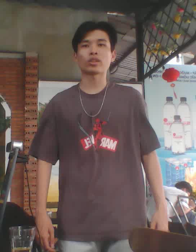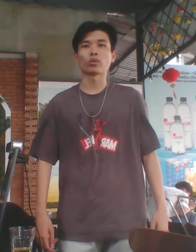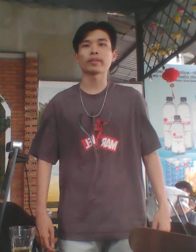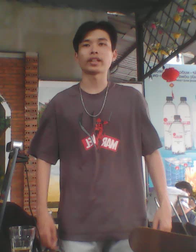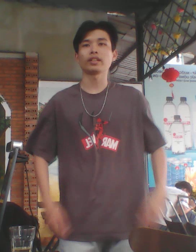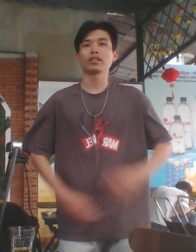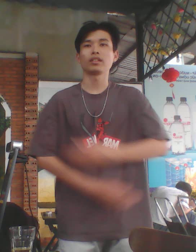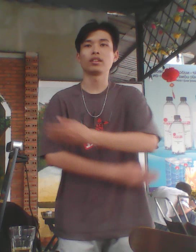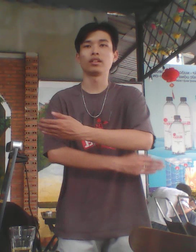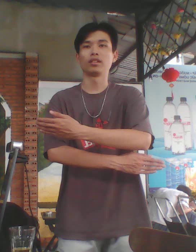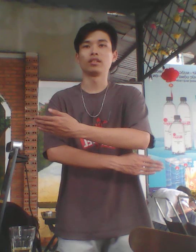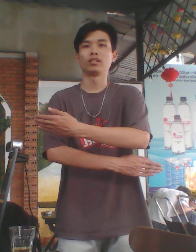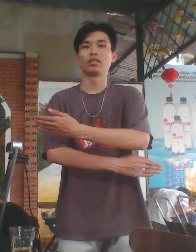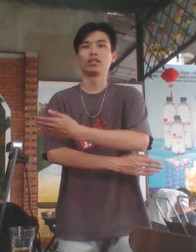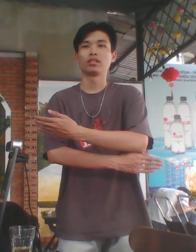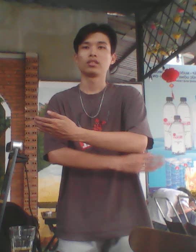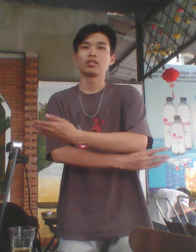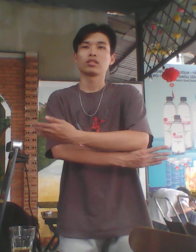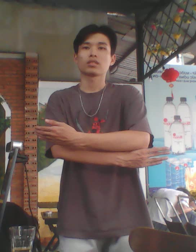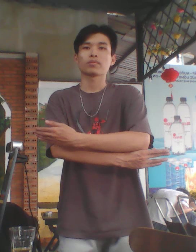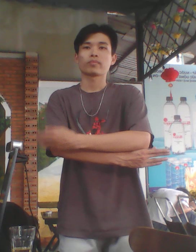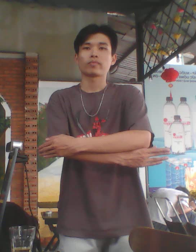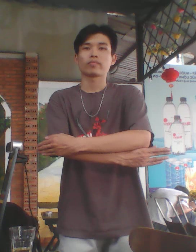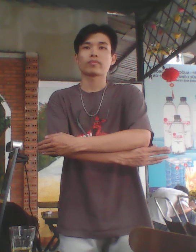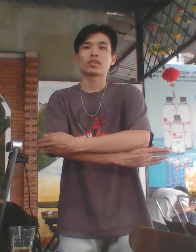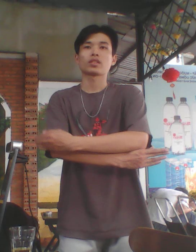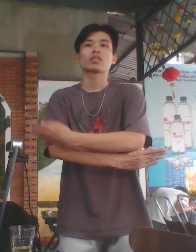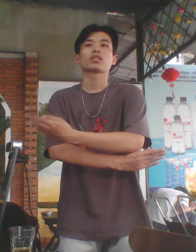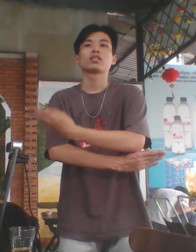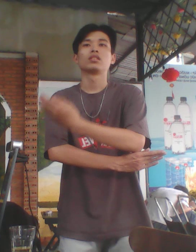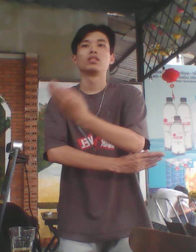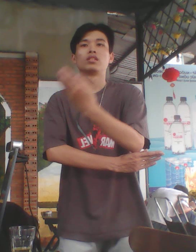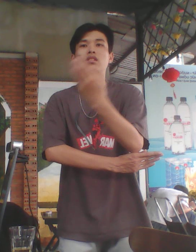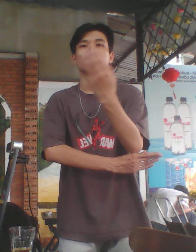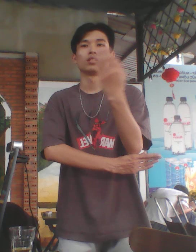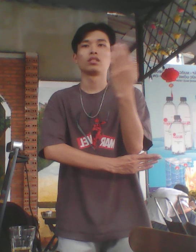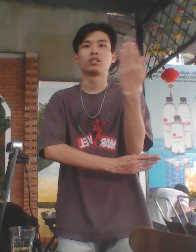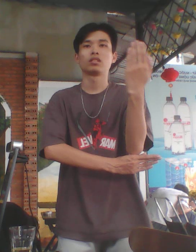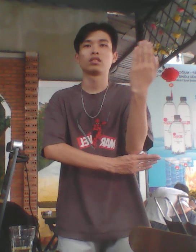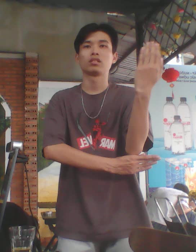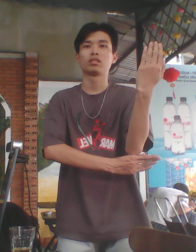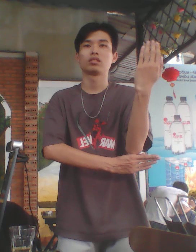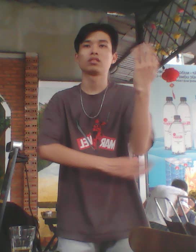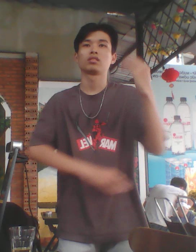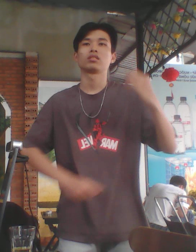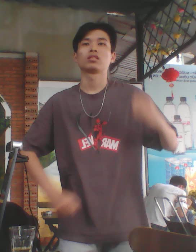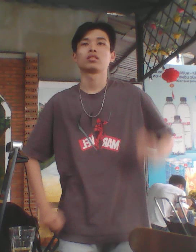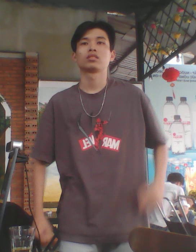buoi sang